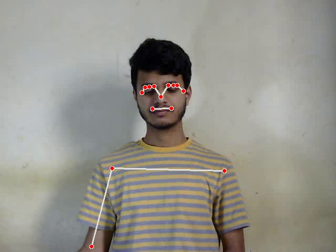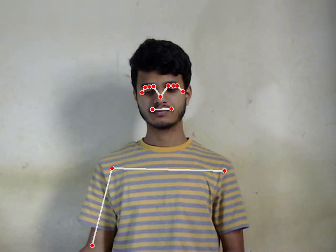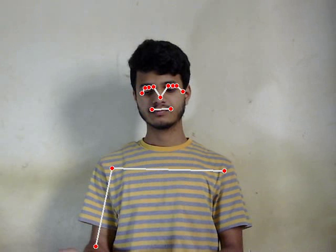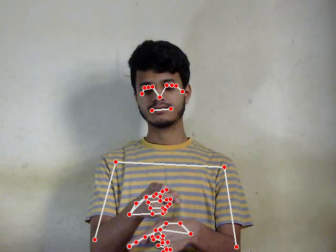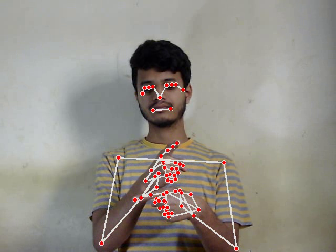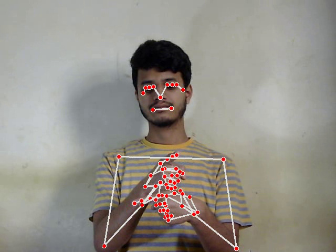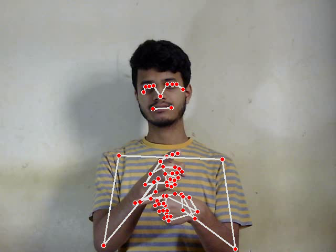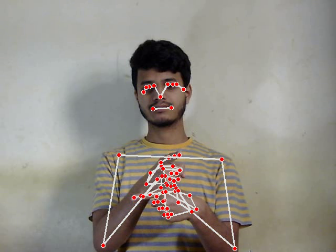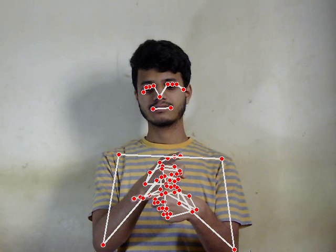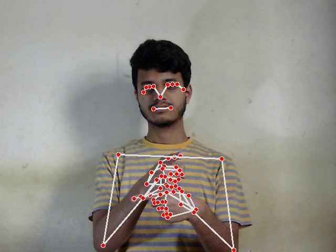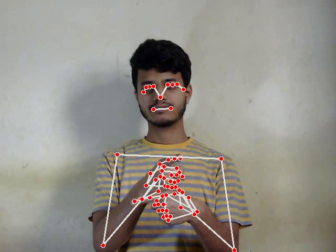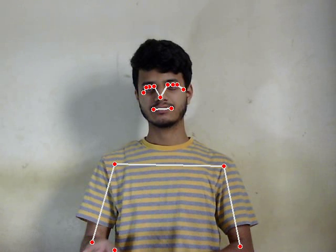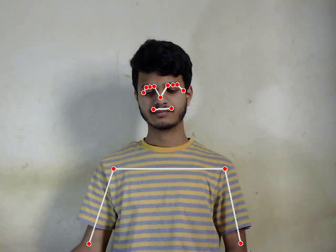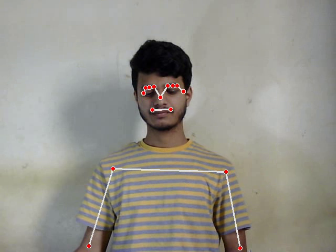right